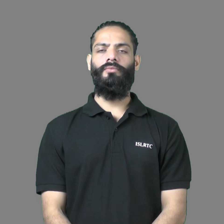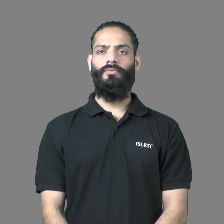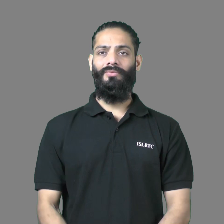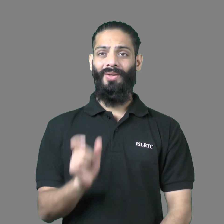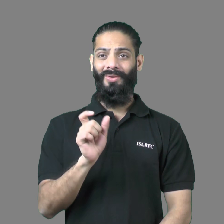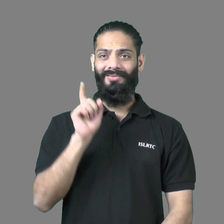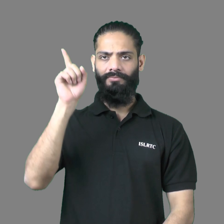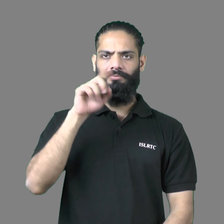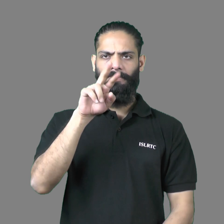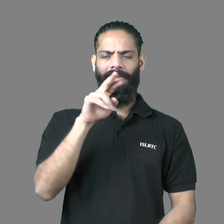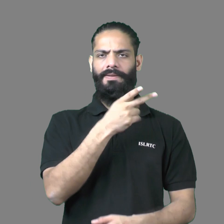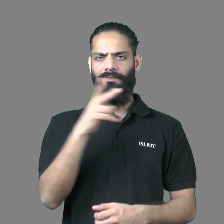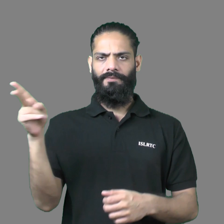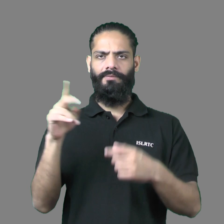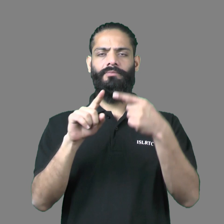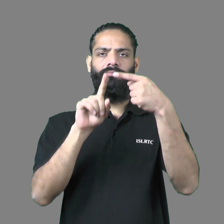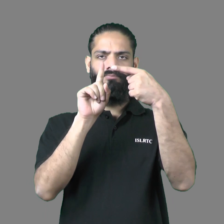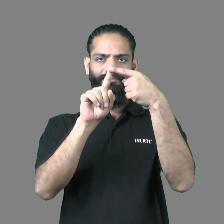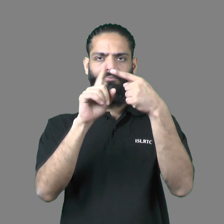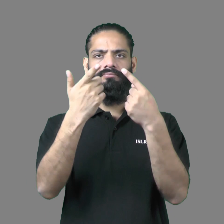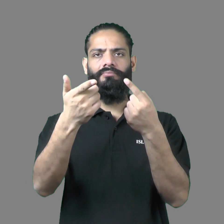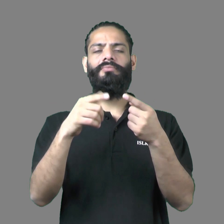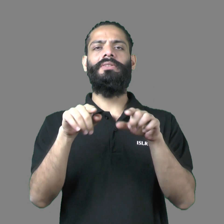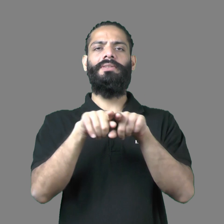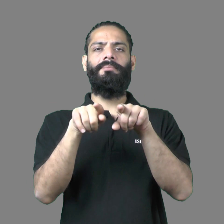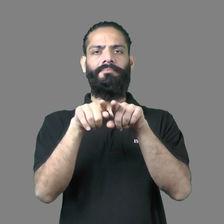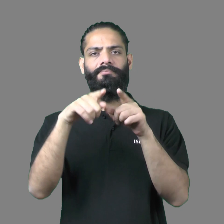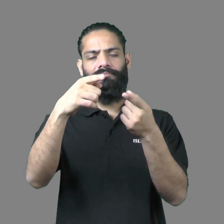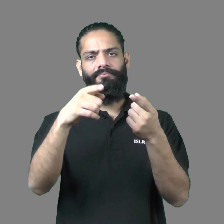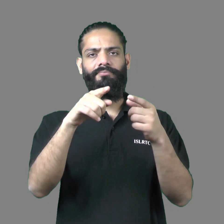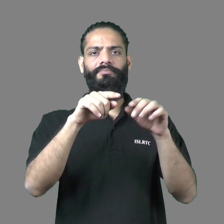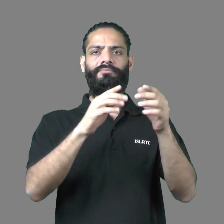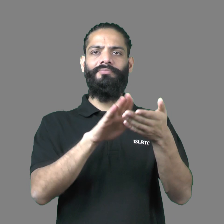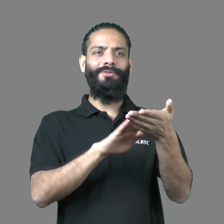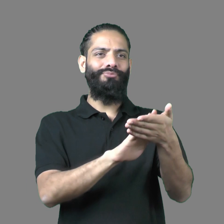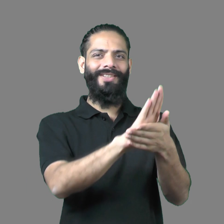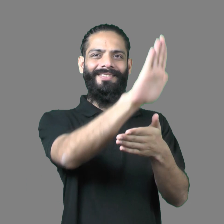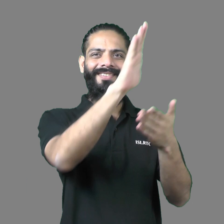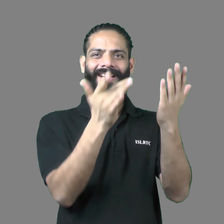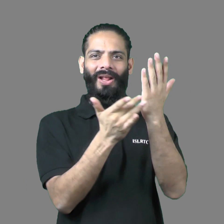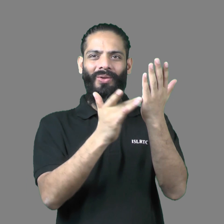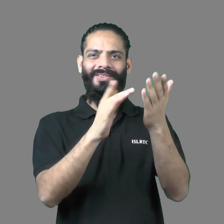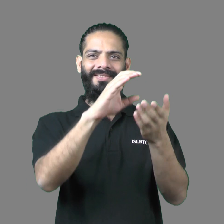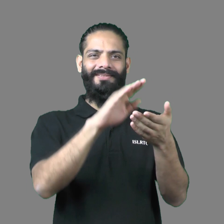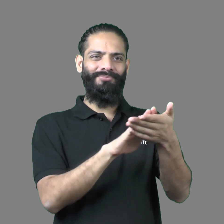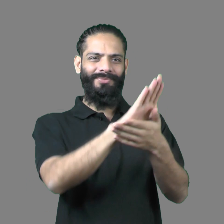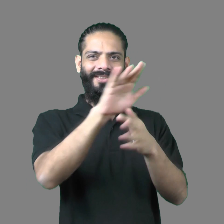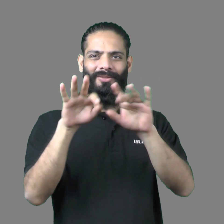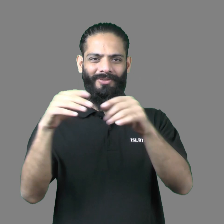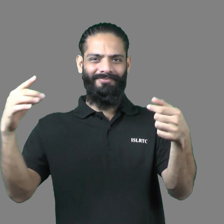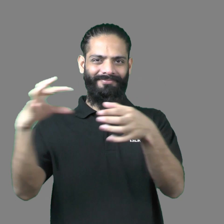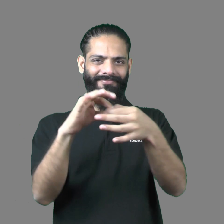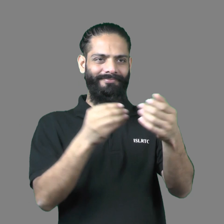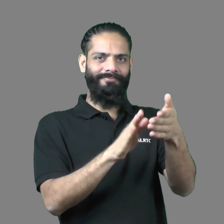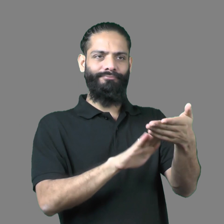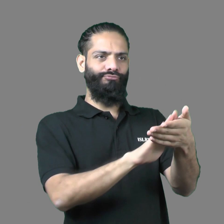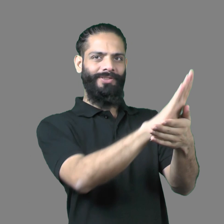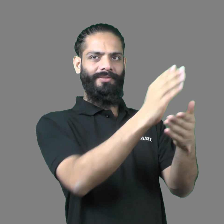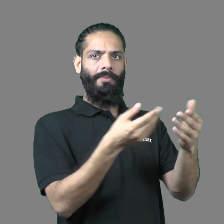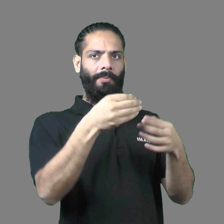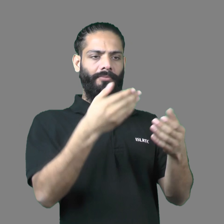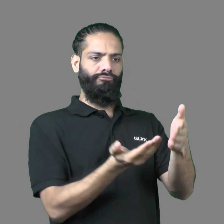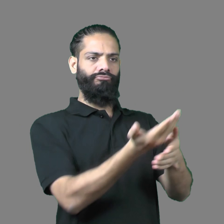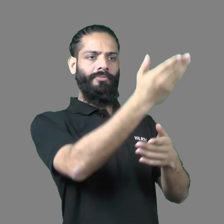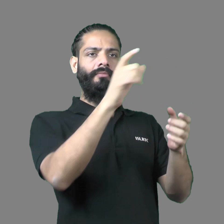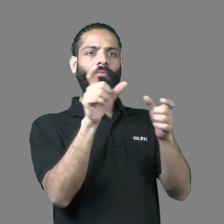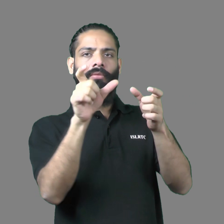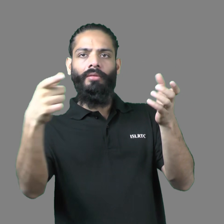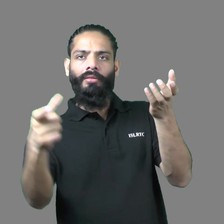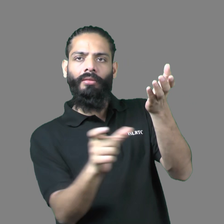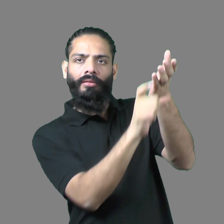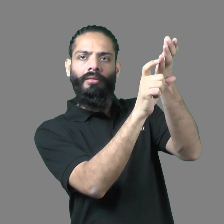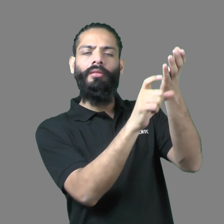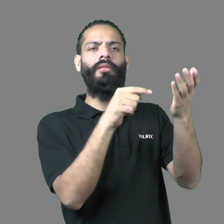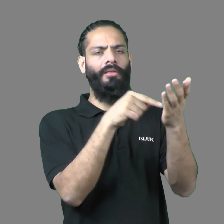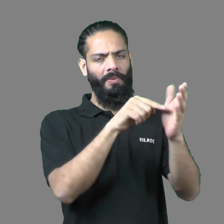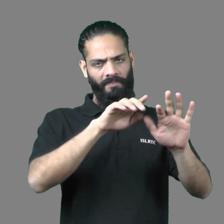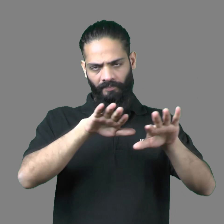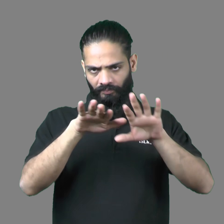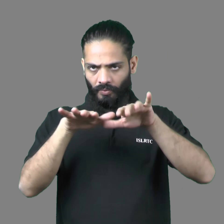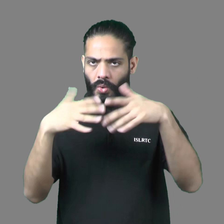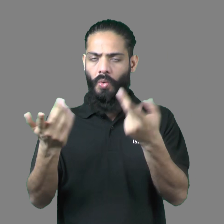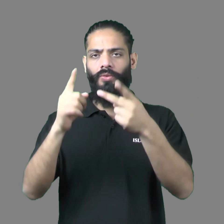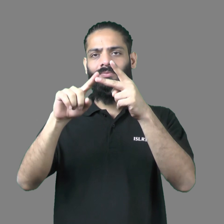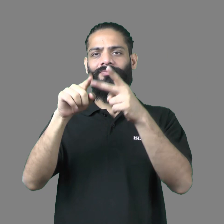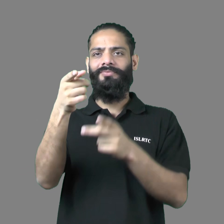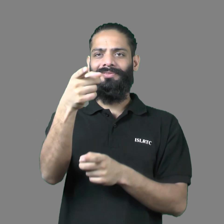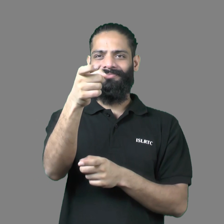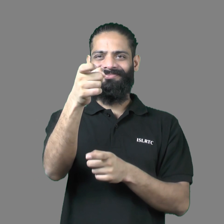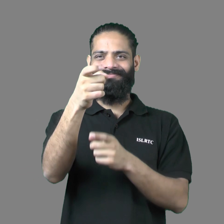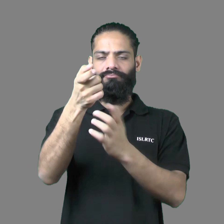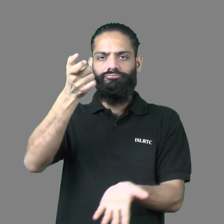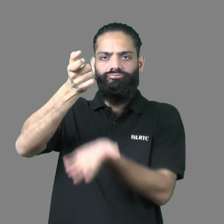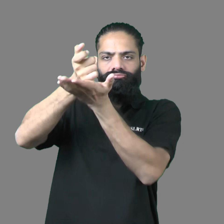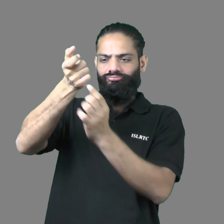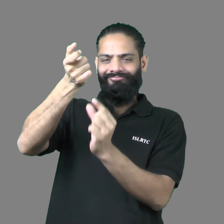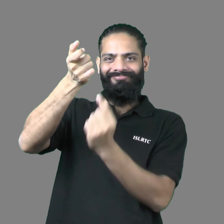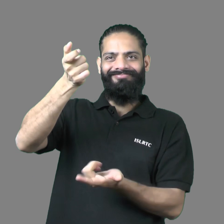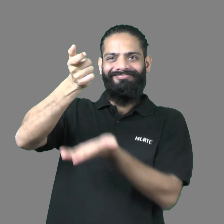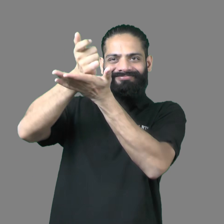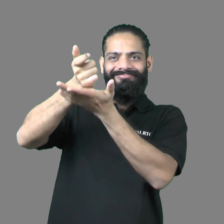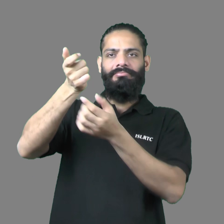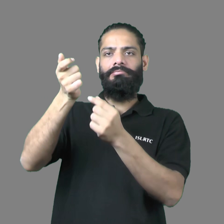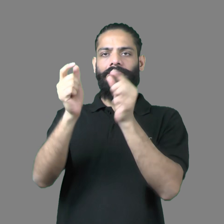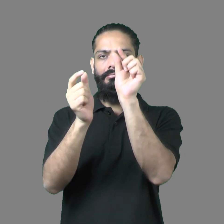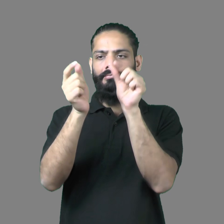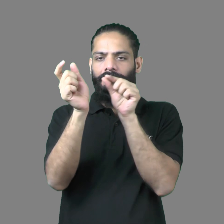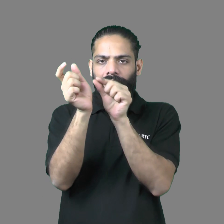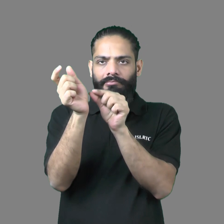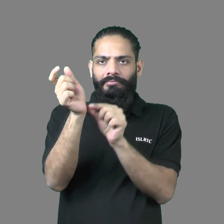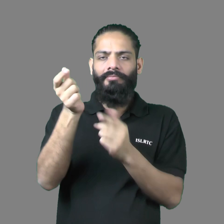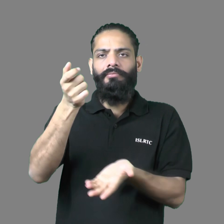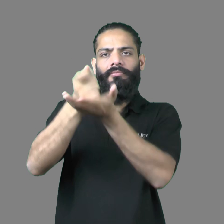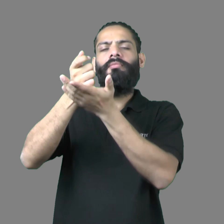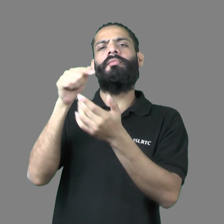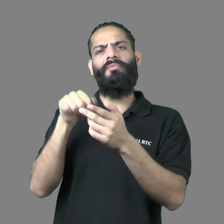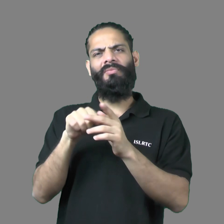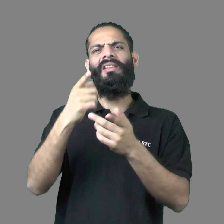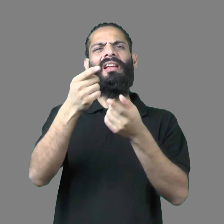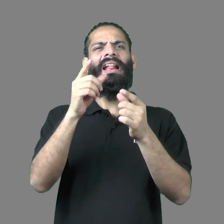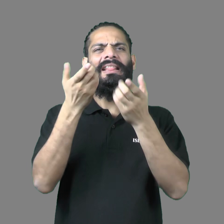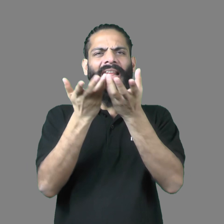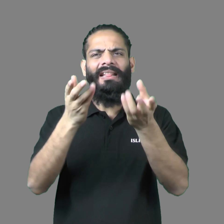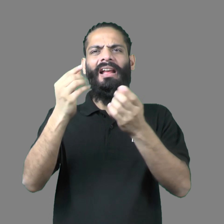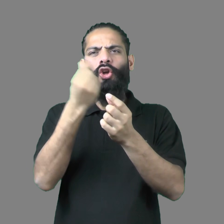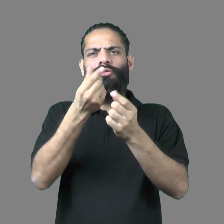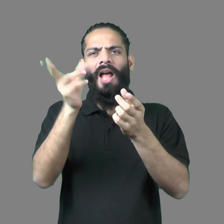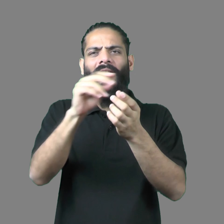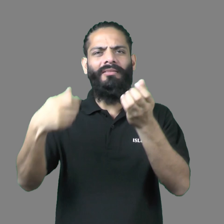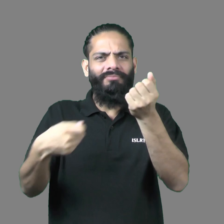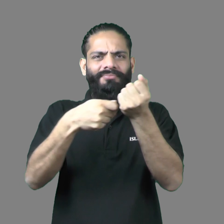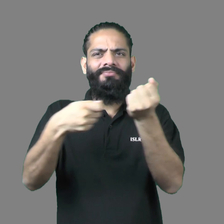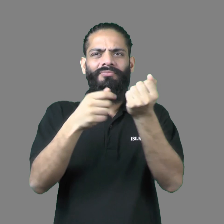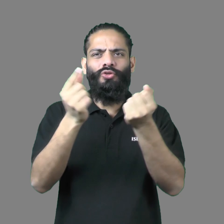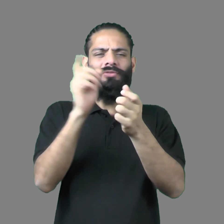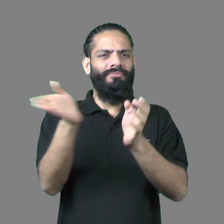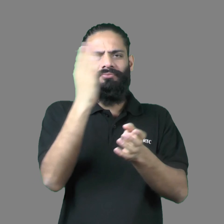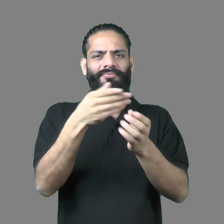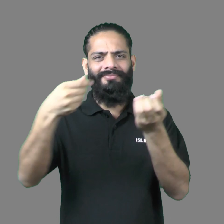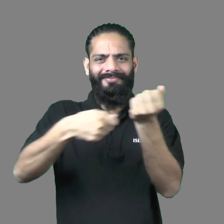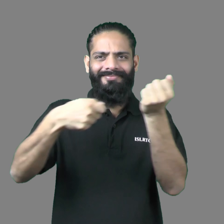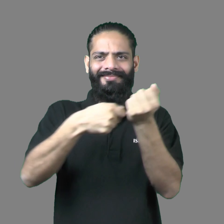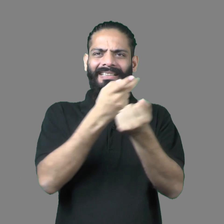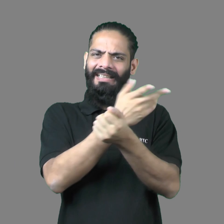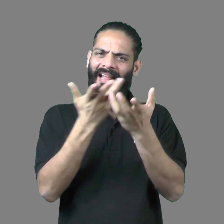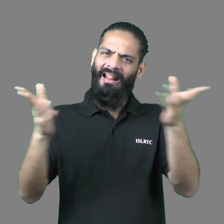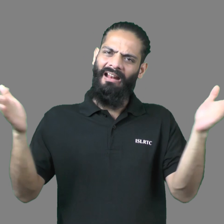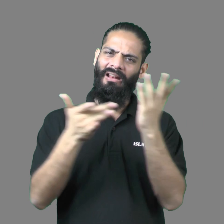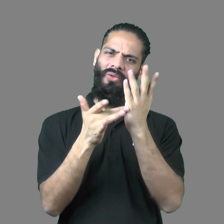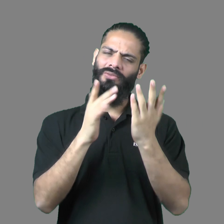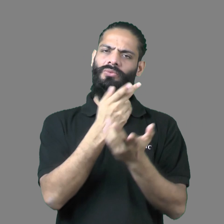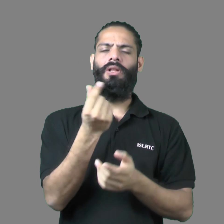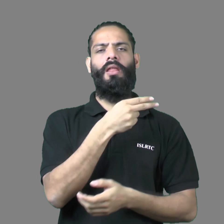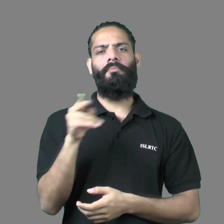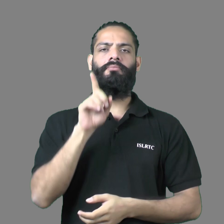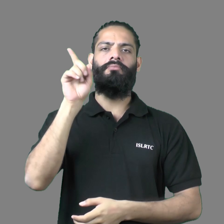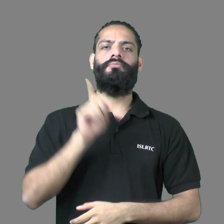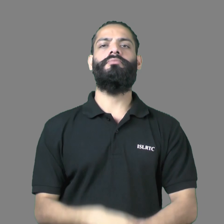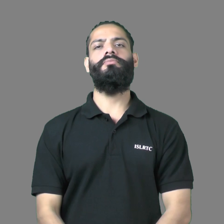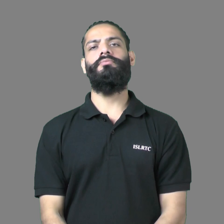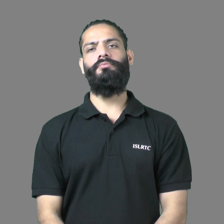Cartridges